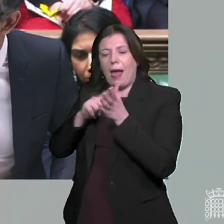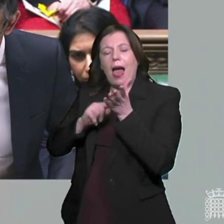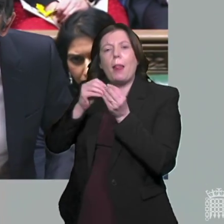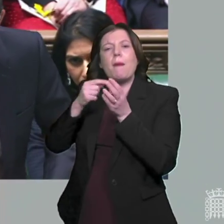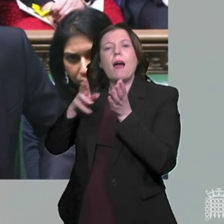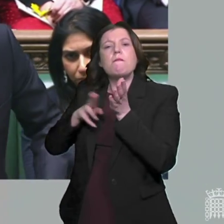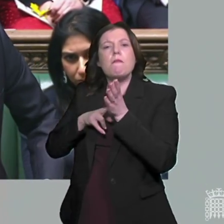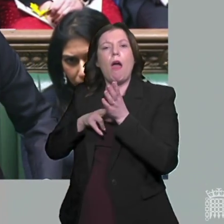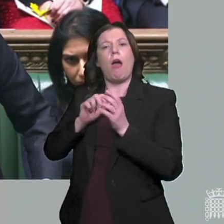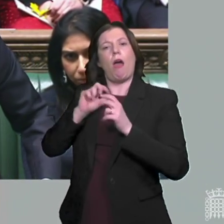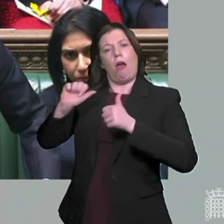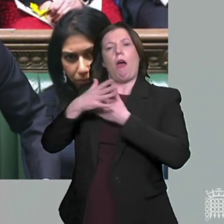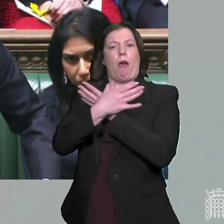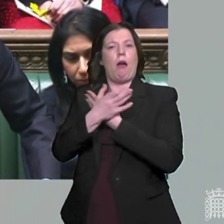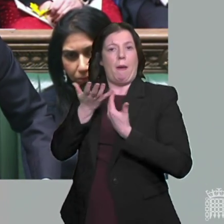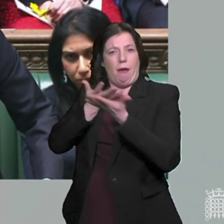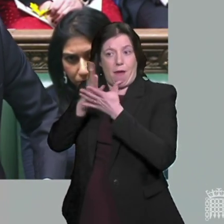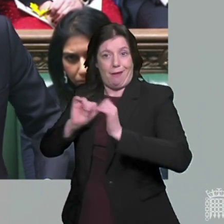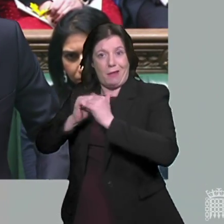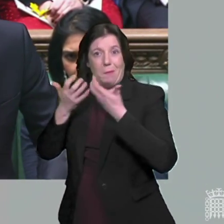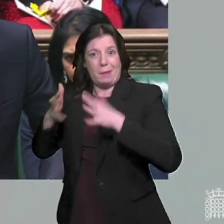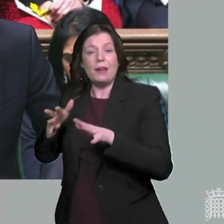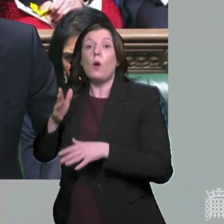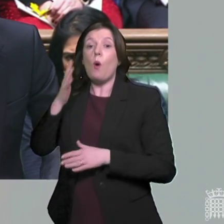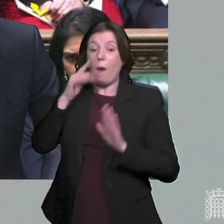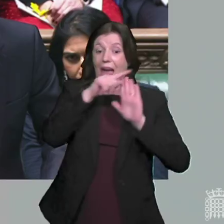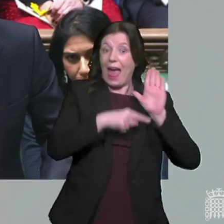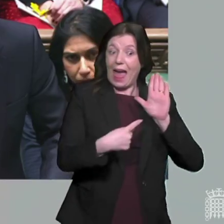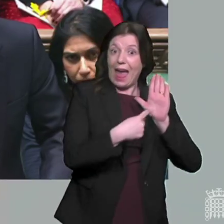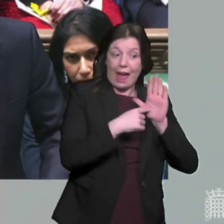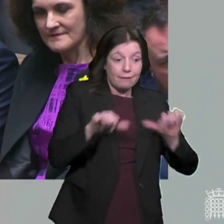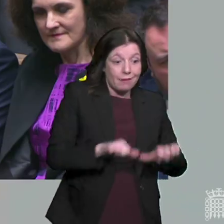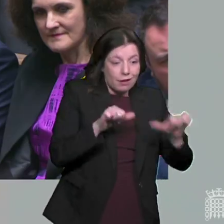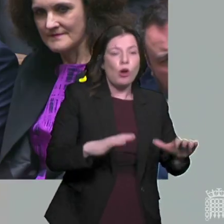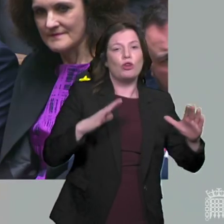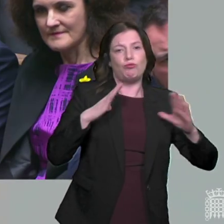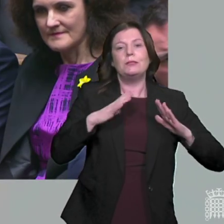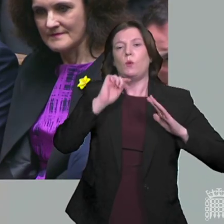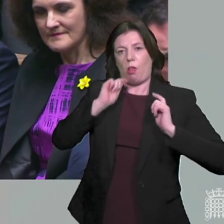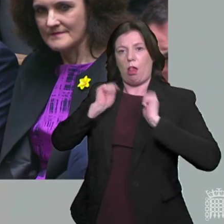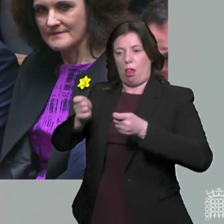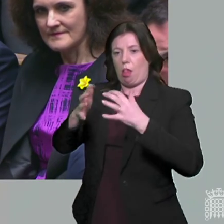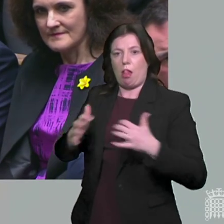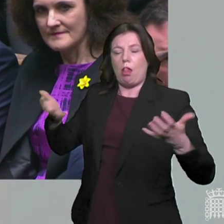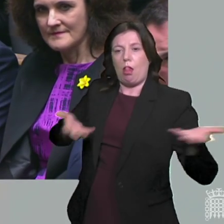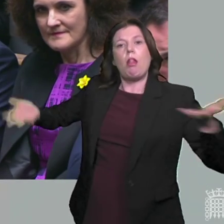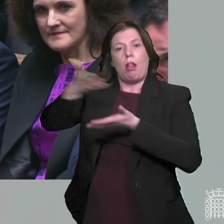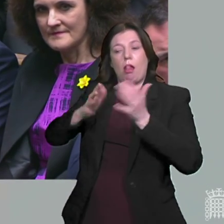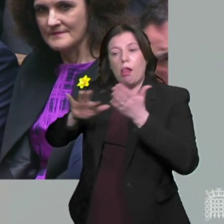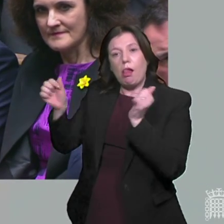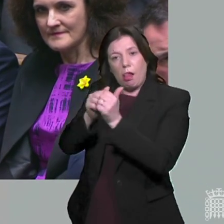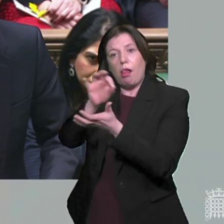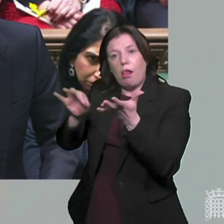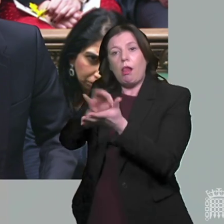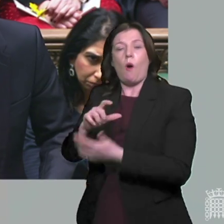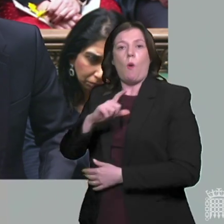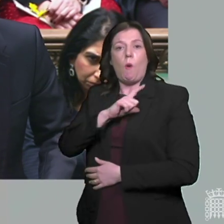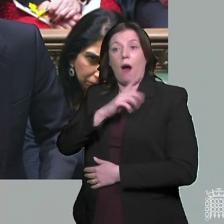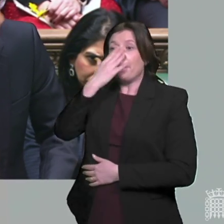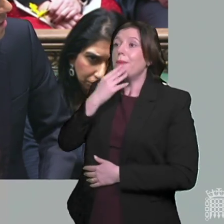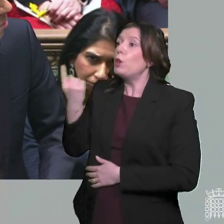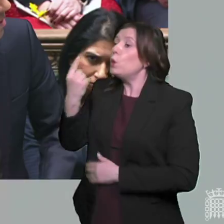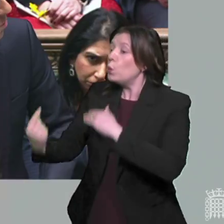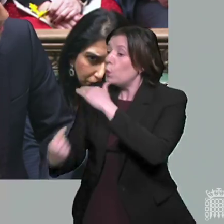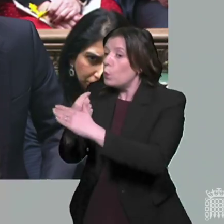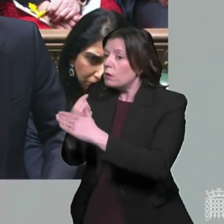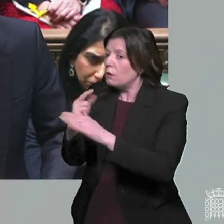But we must do more, and as soon as the legislation is ready it will be brought to this House to ensure that if you arrive in this country illegally, you will not be able to stay.